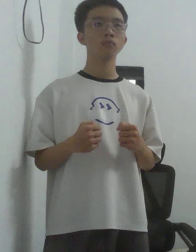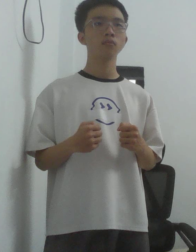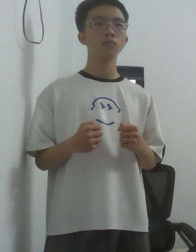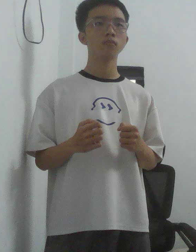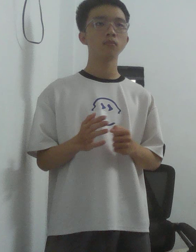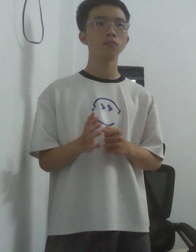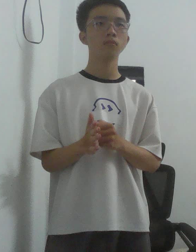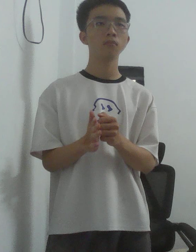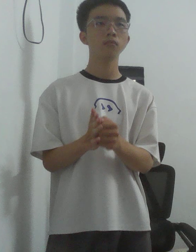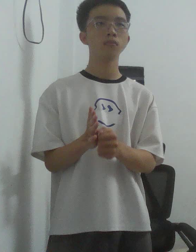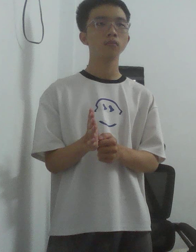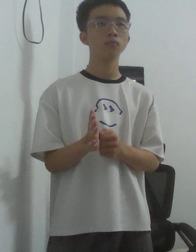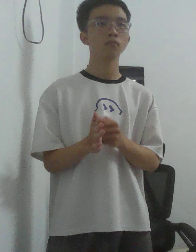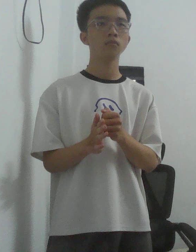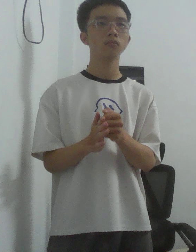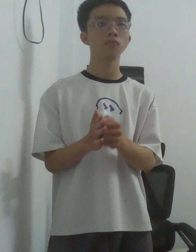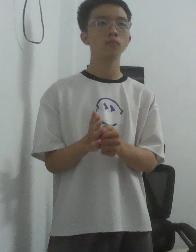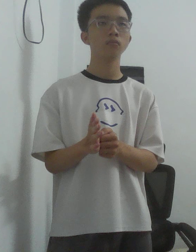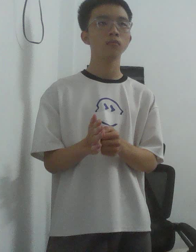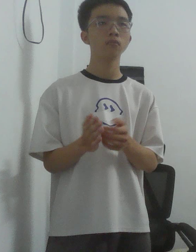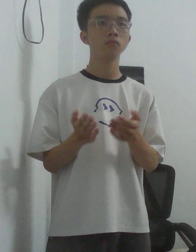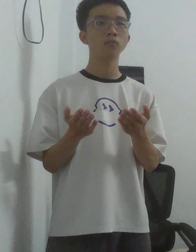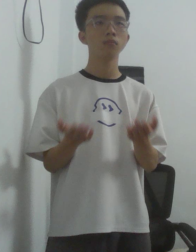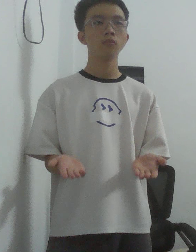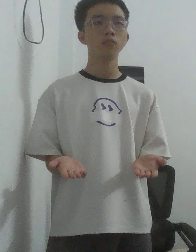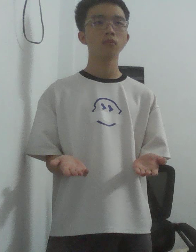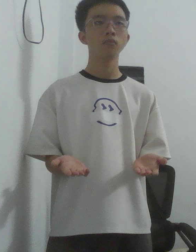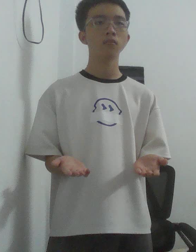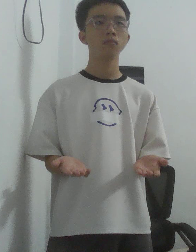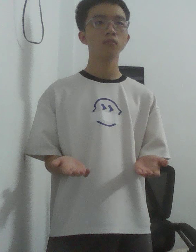thang nay